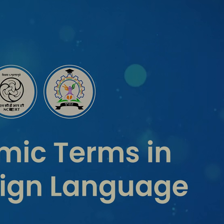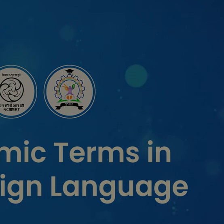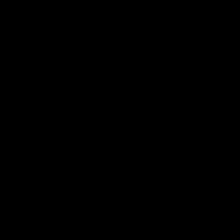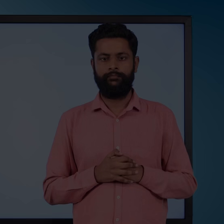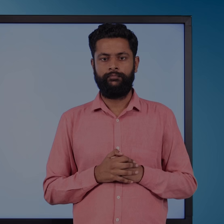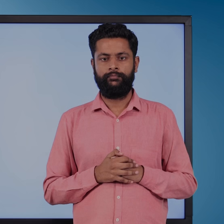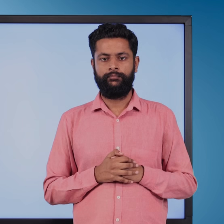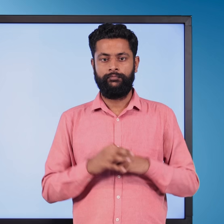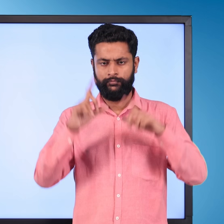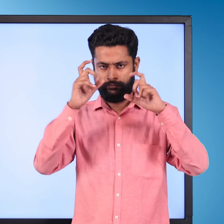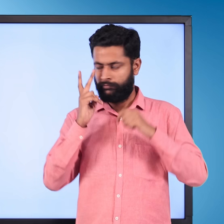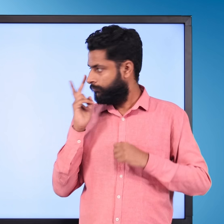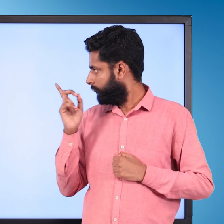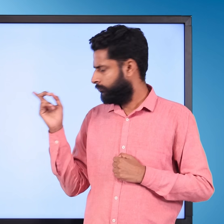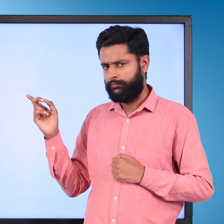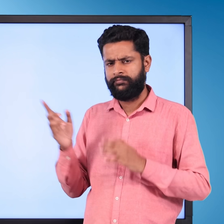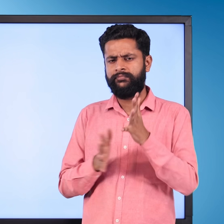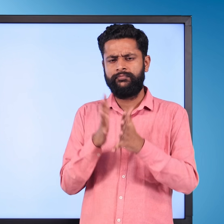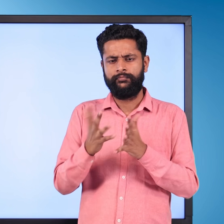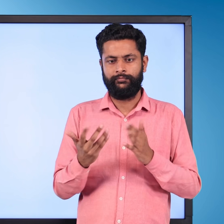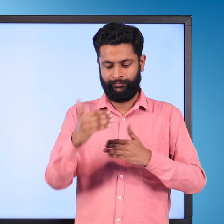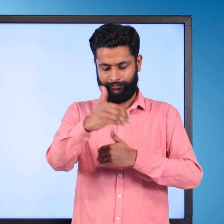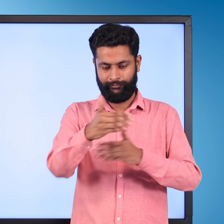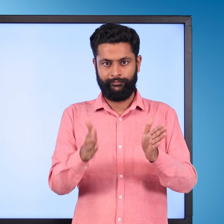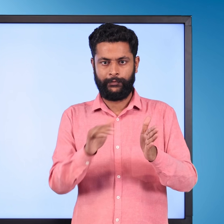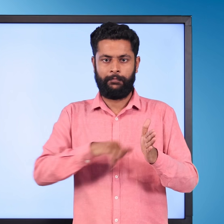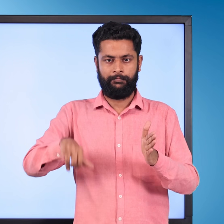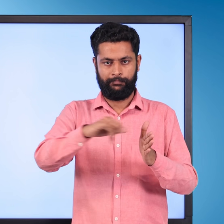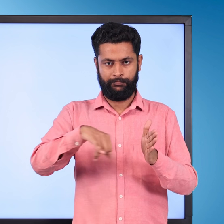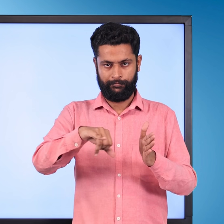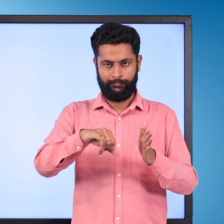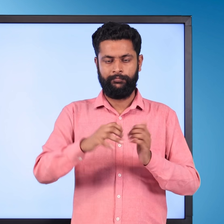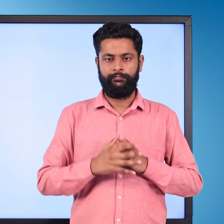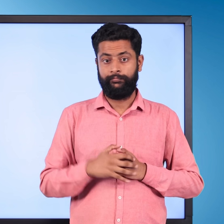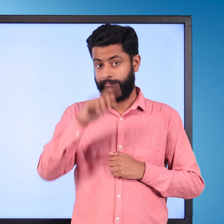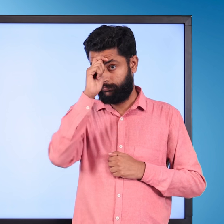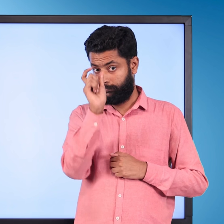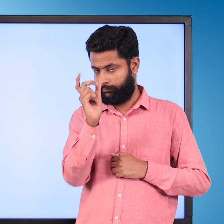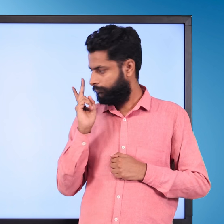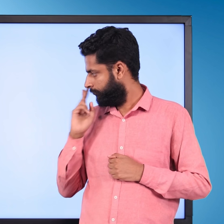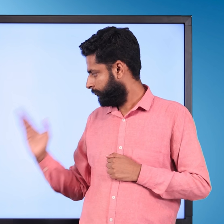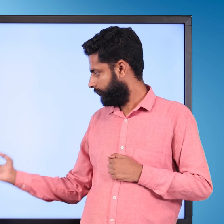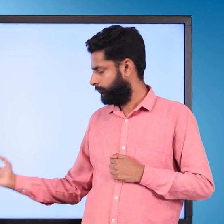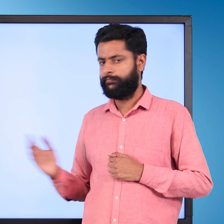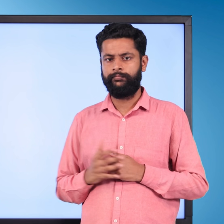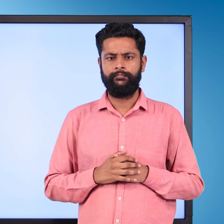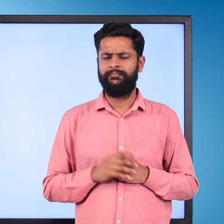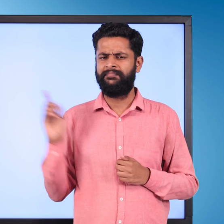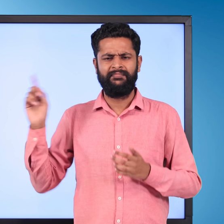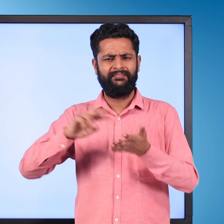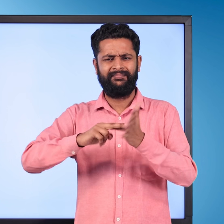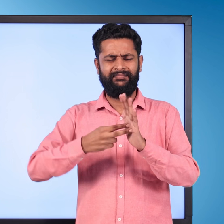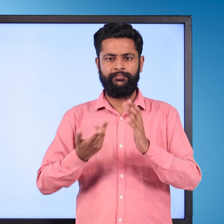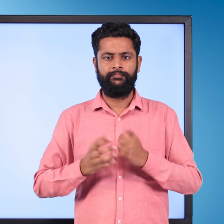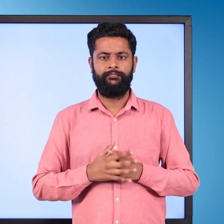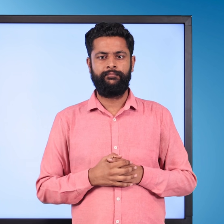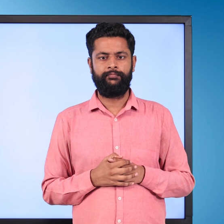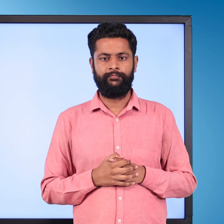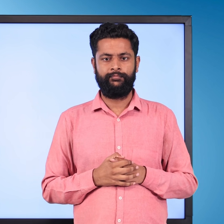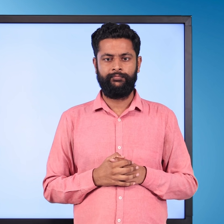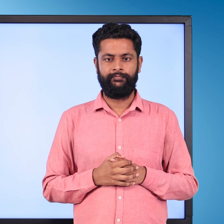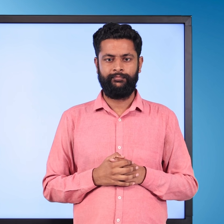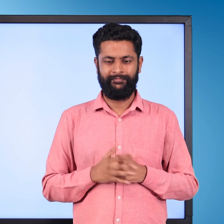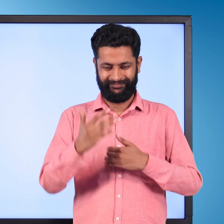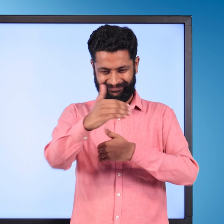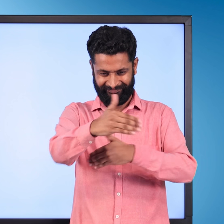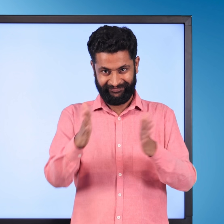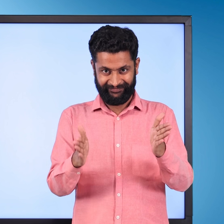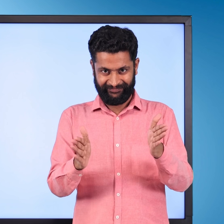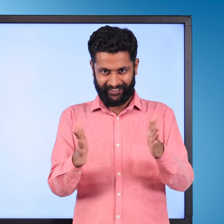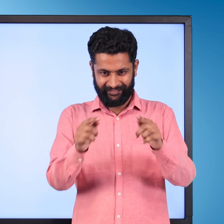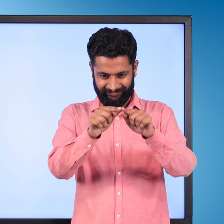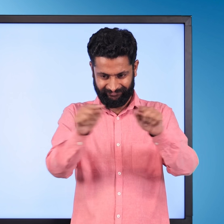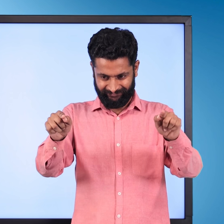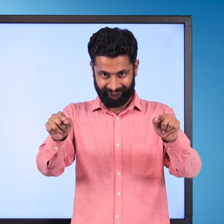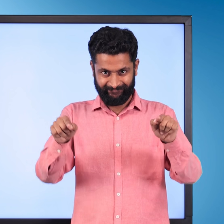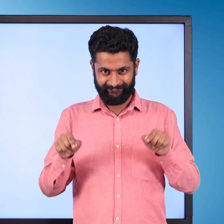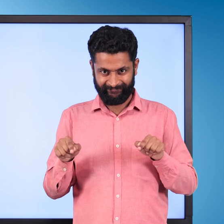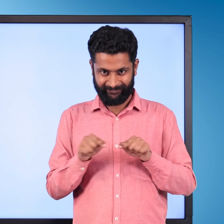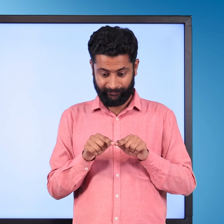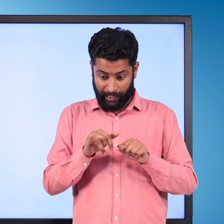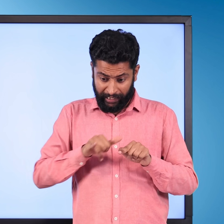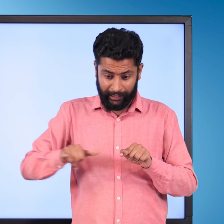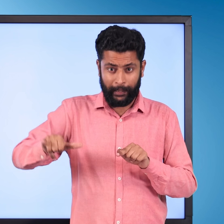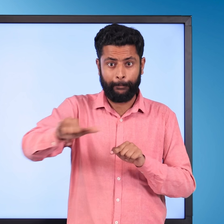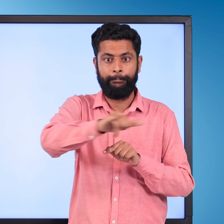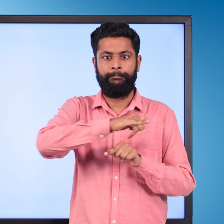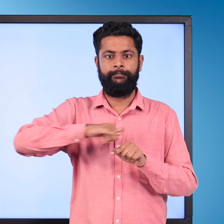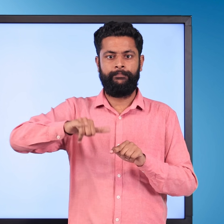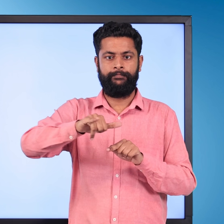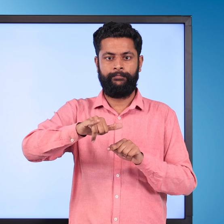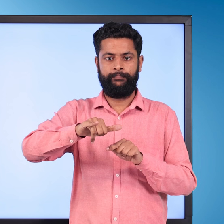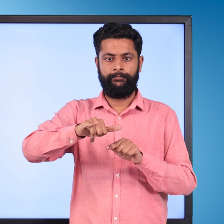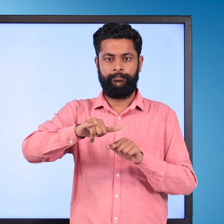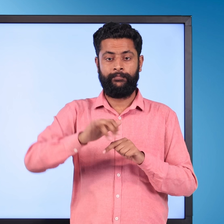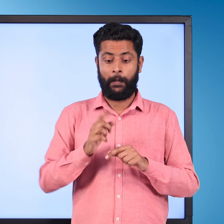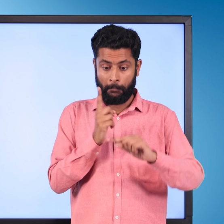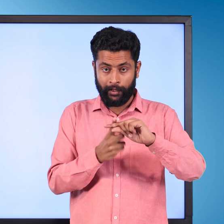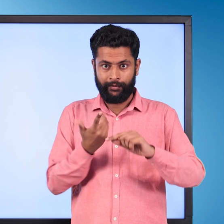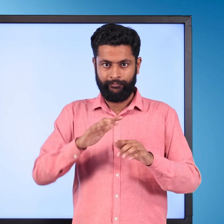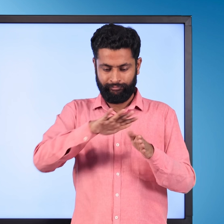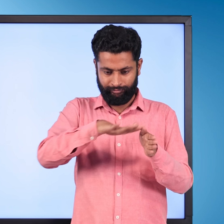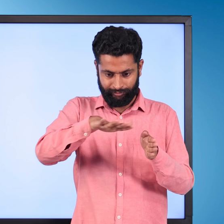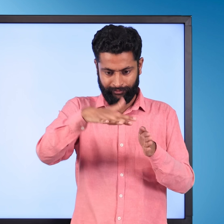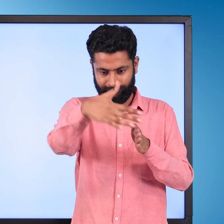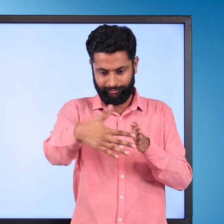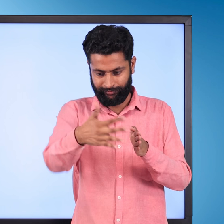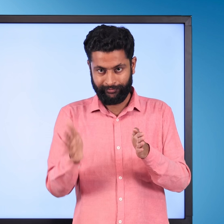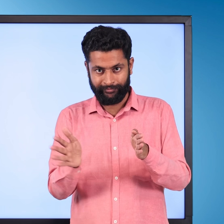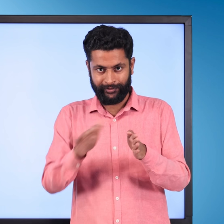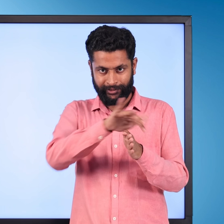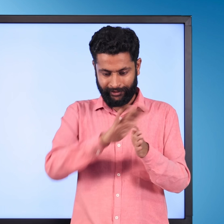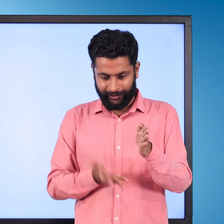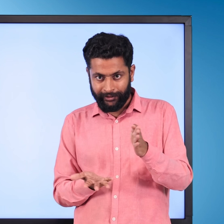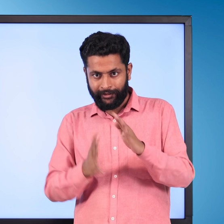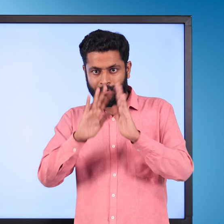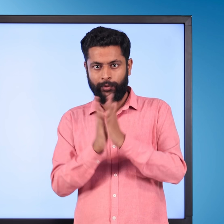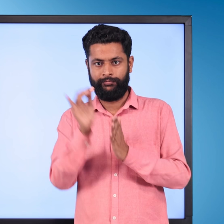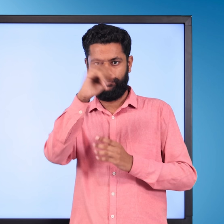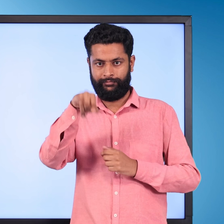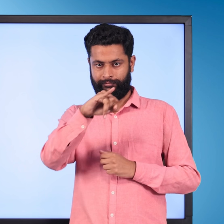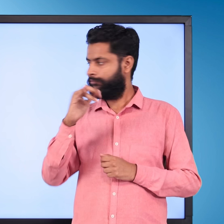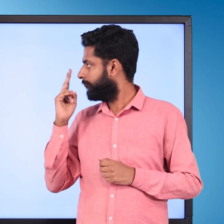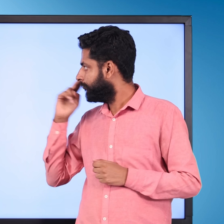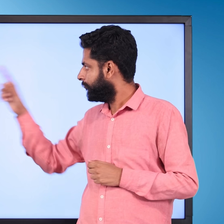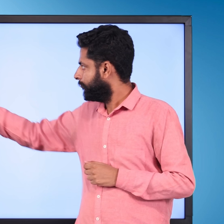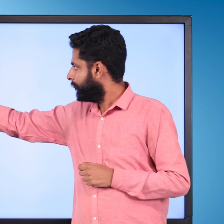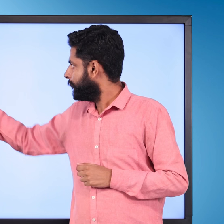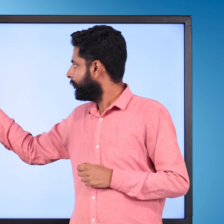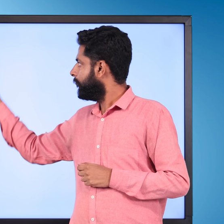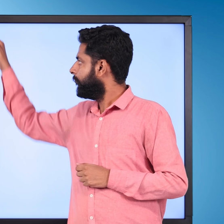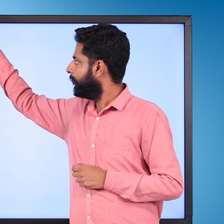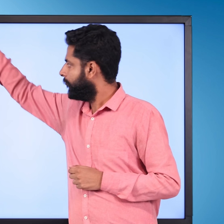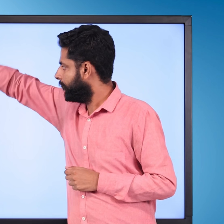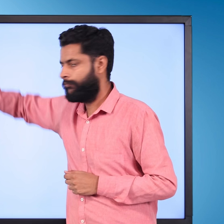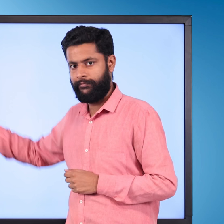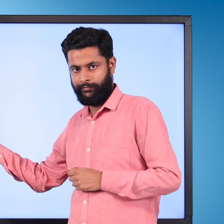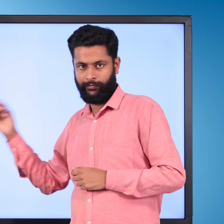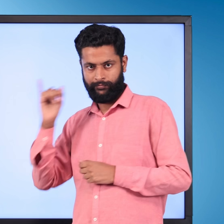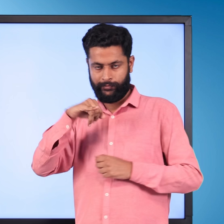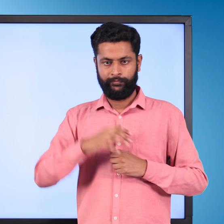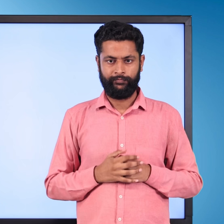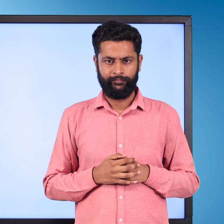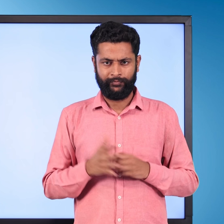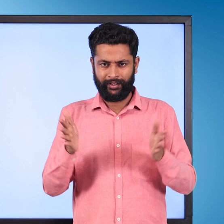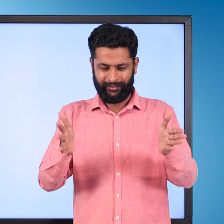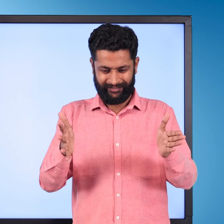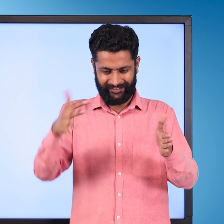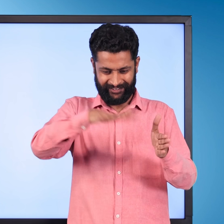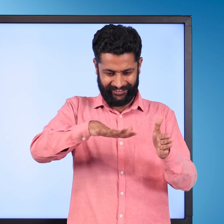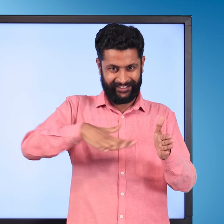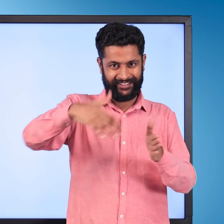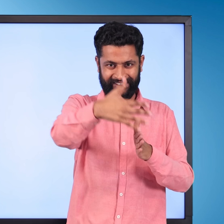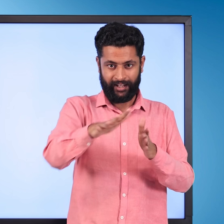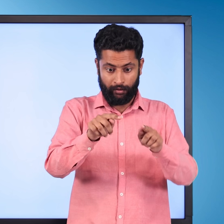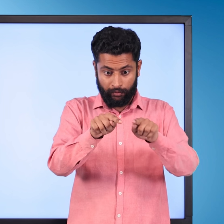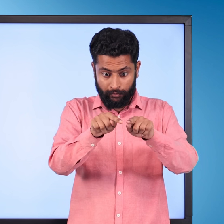This sign means cube. A cube is a cuboid with all edges of equal length. It has 6 faces and all of them are identical squares.